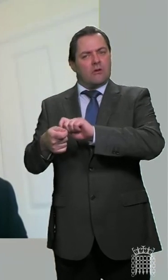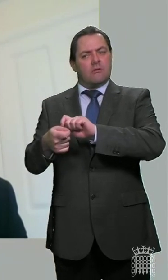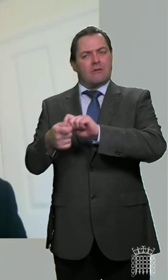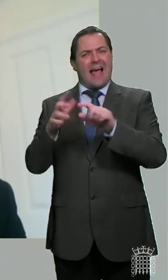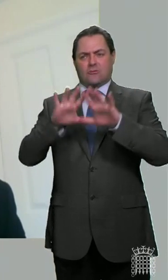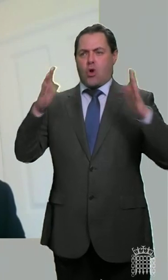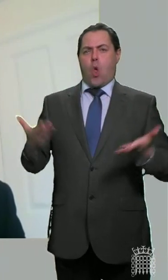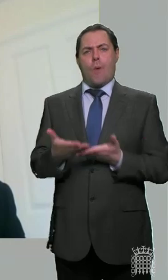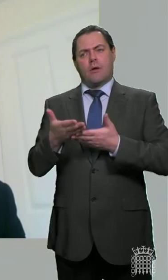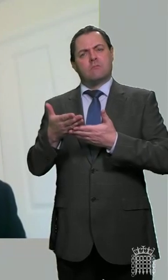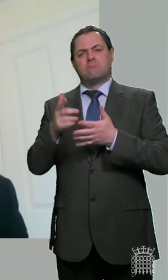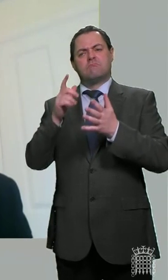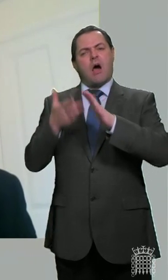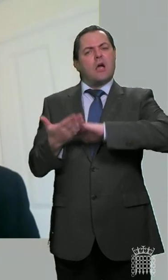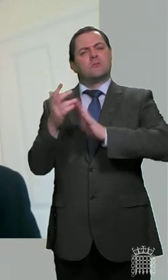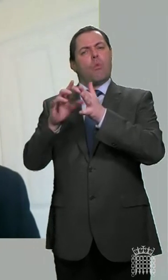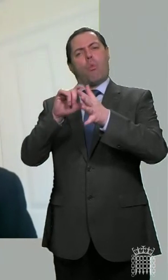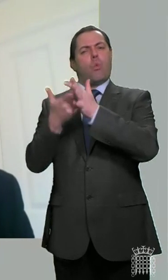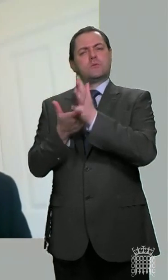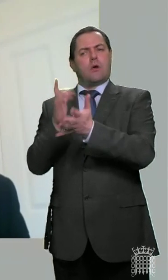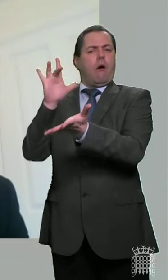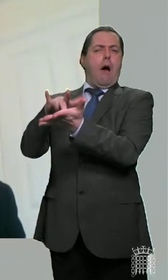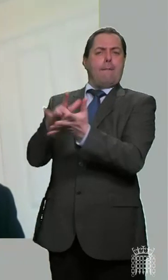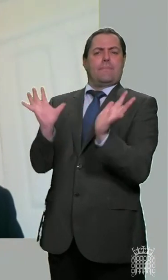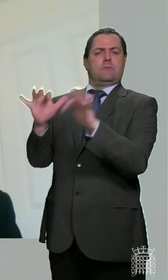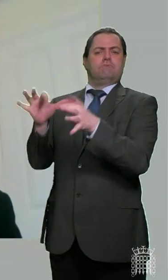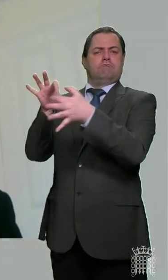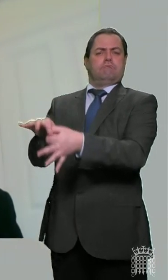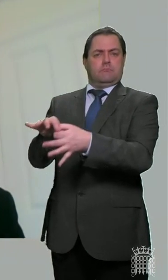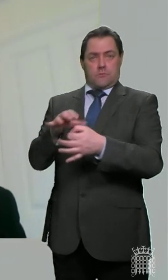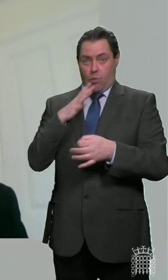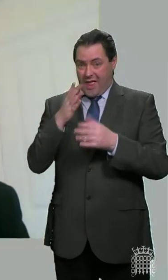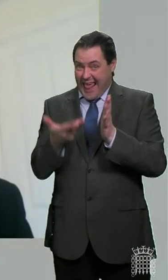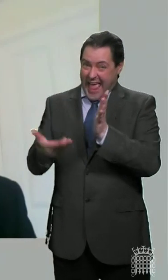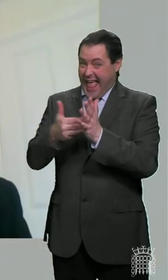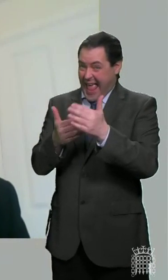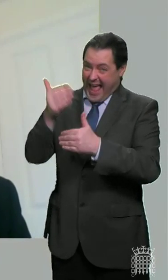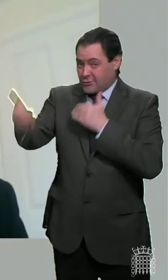Will my right honourable Friend therefore go further in supporting this most vital industry?